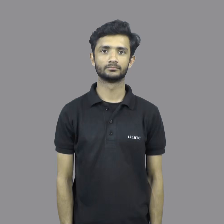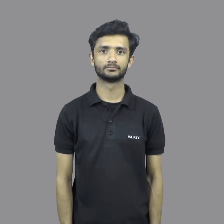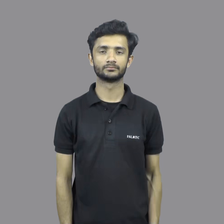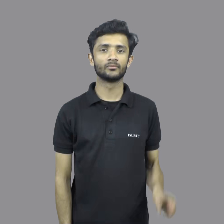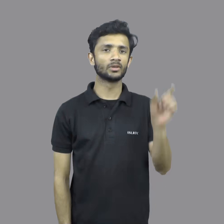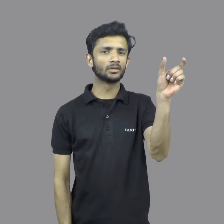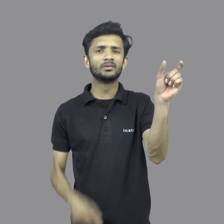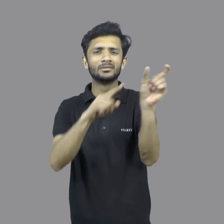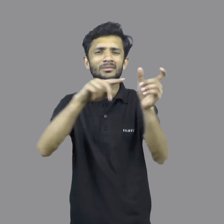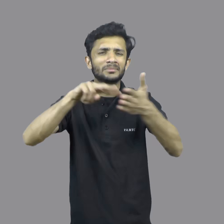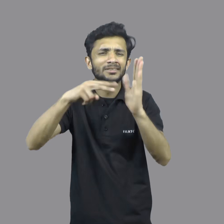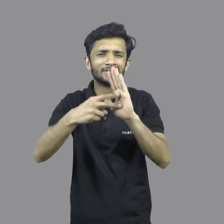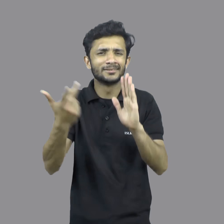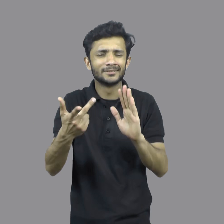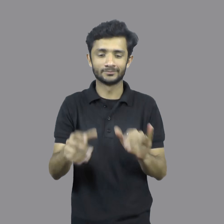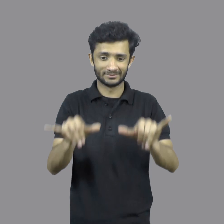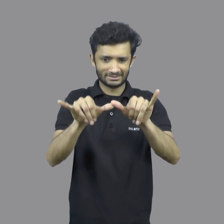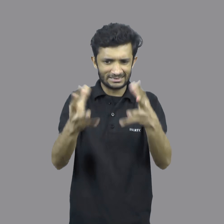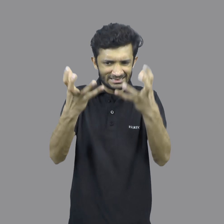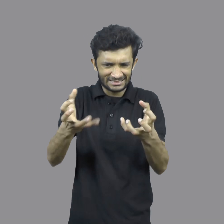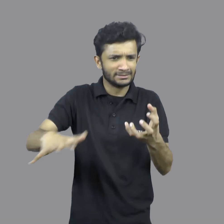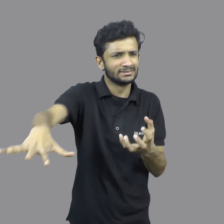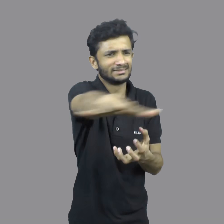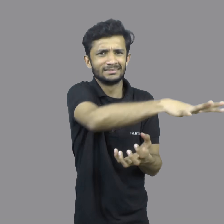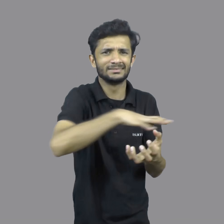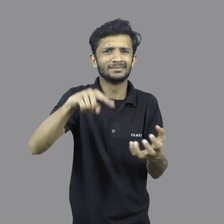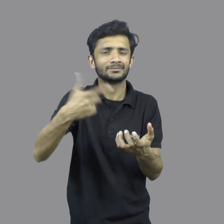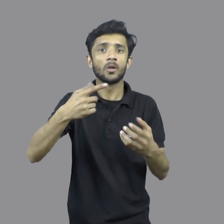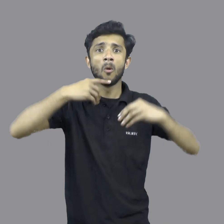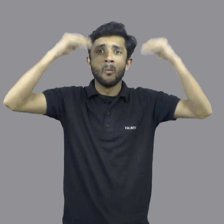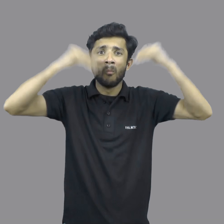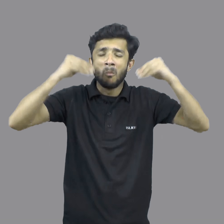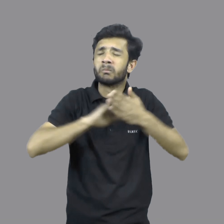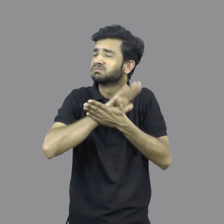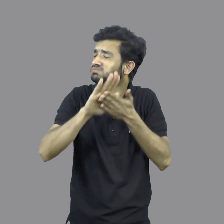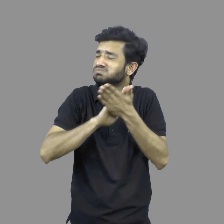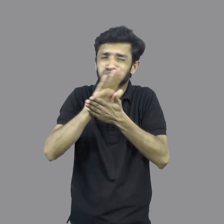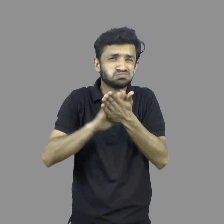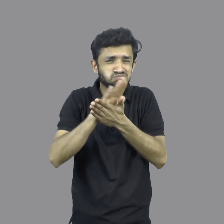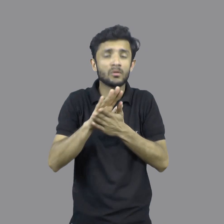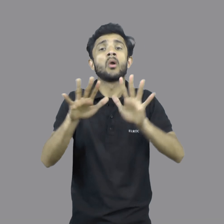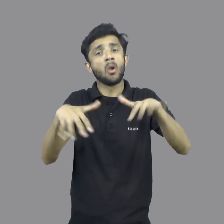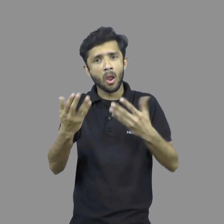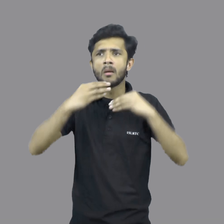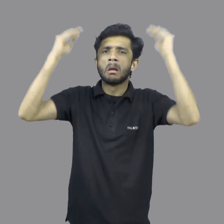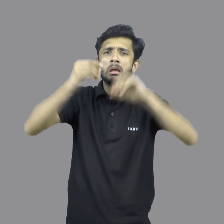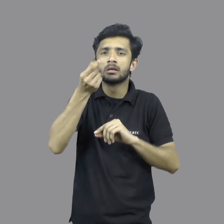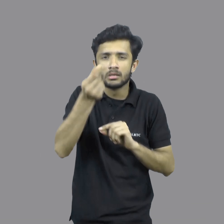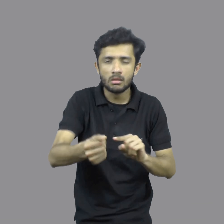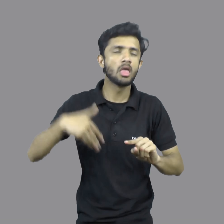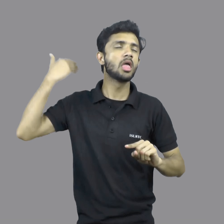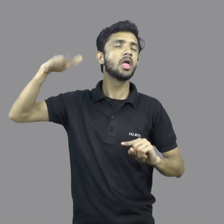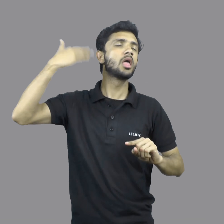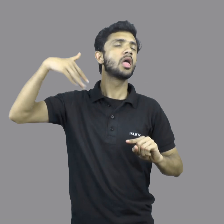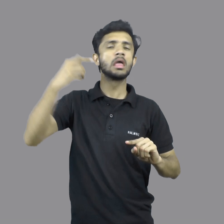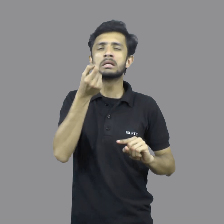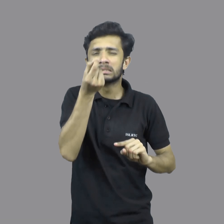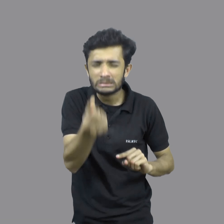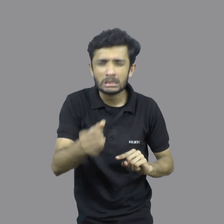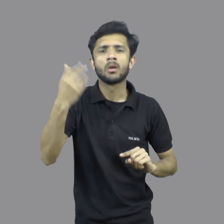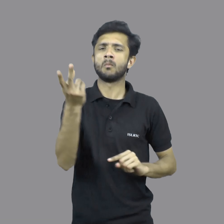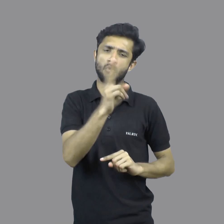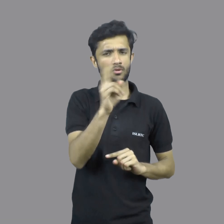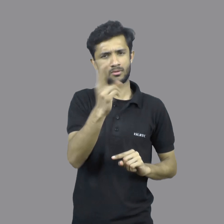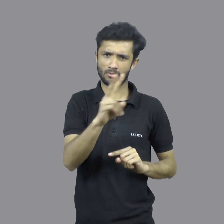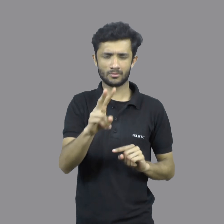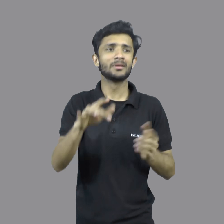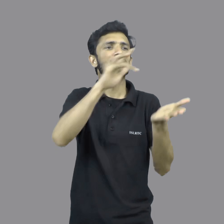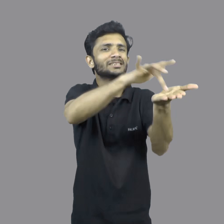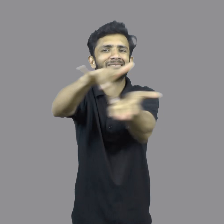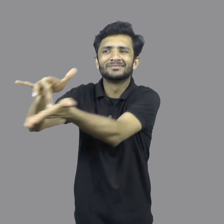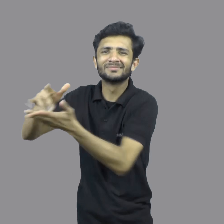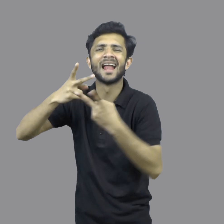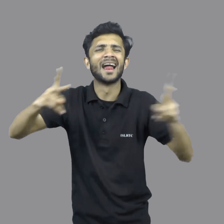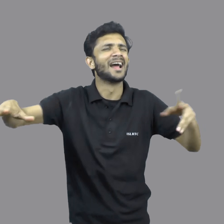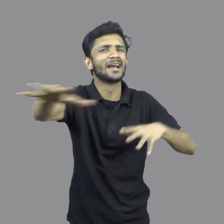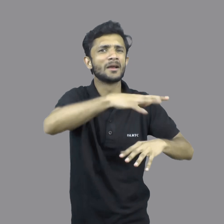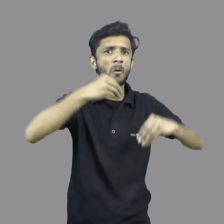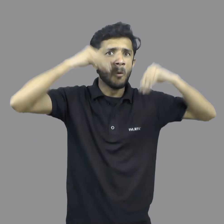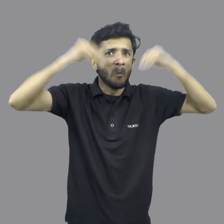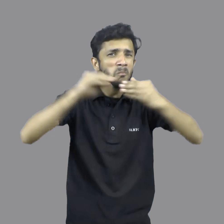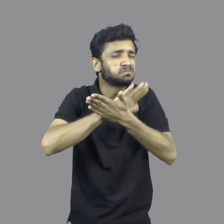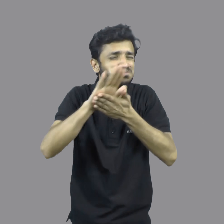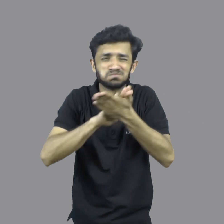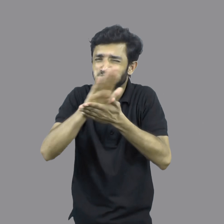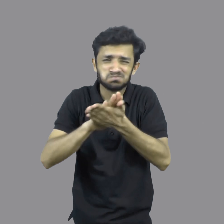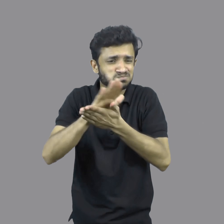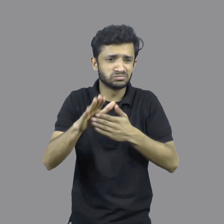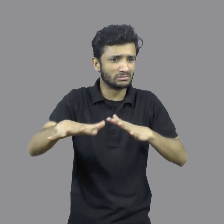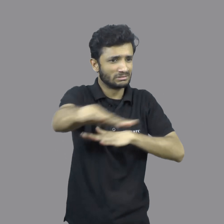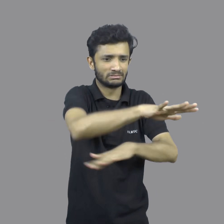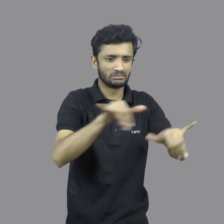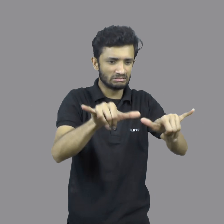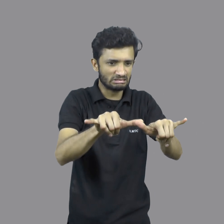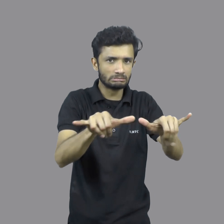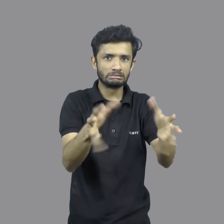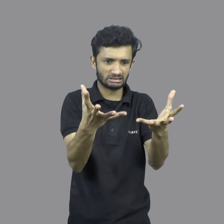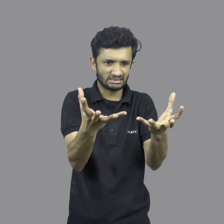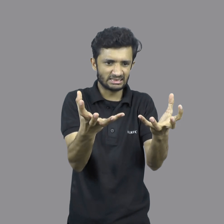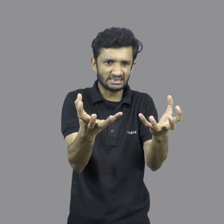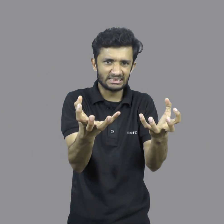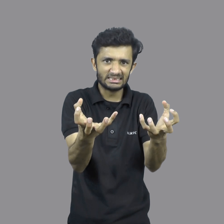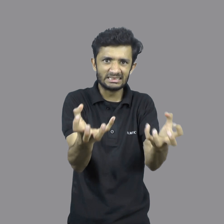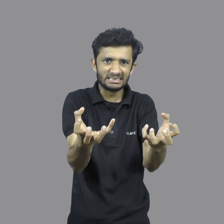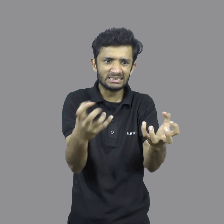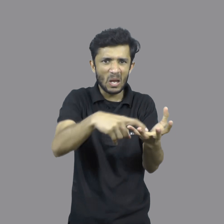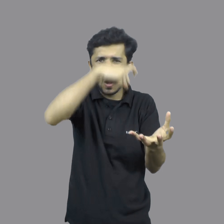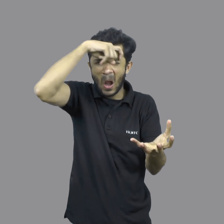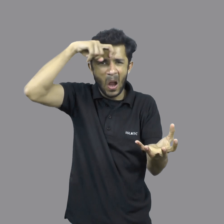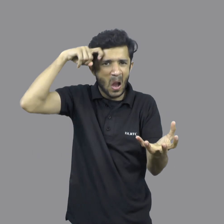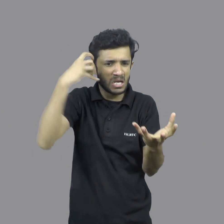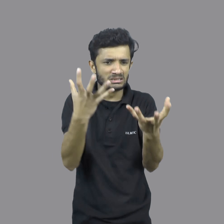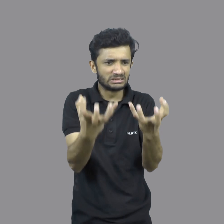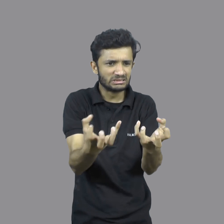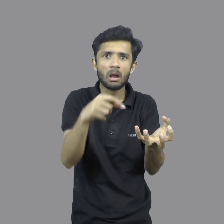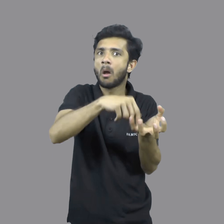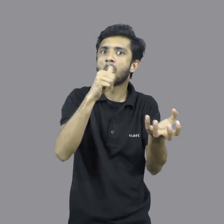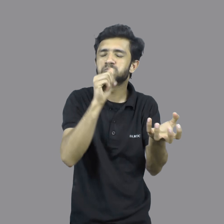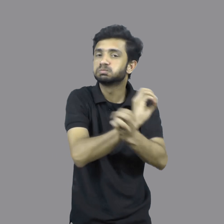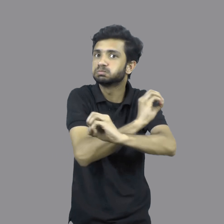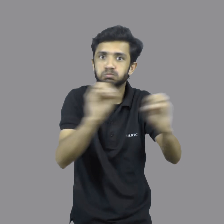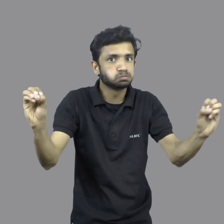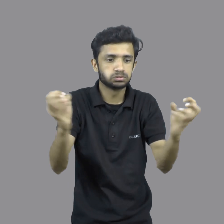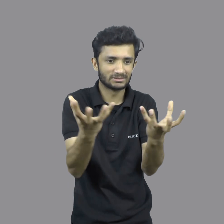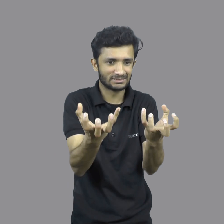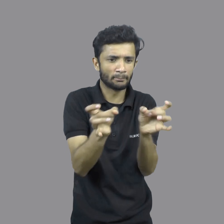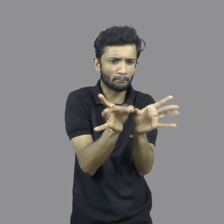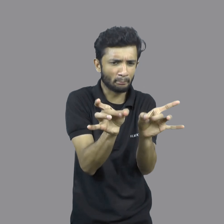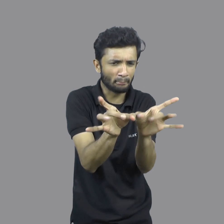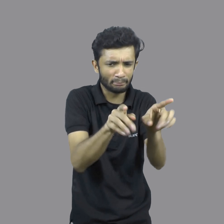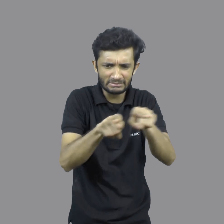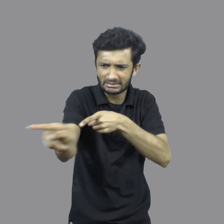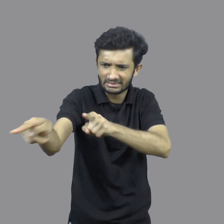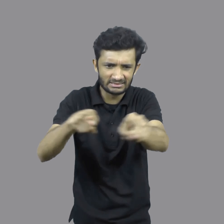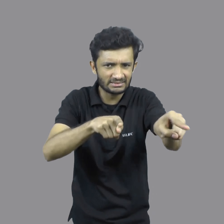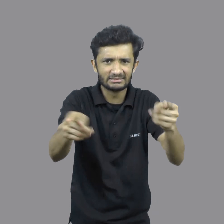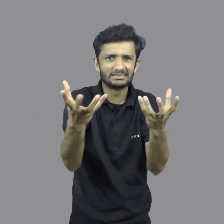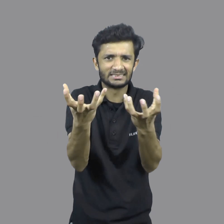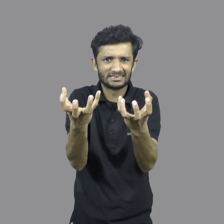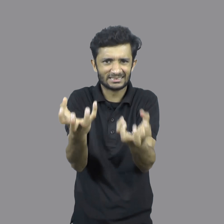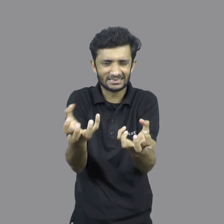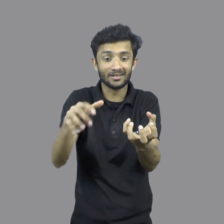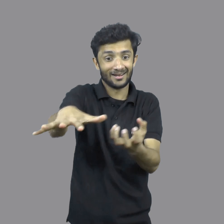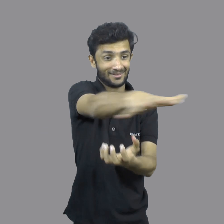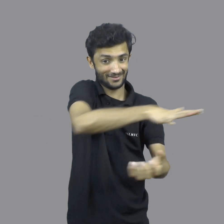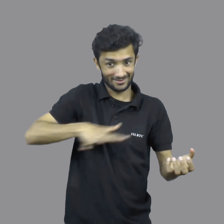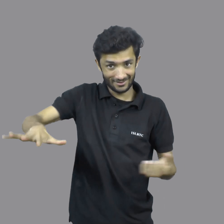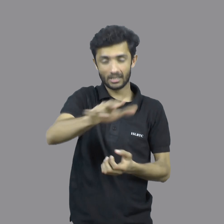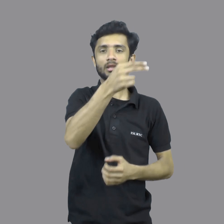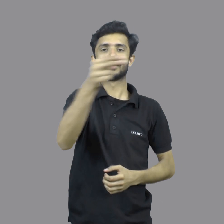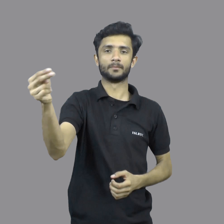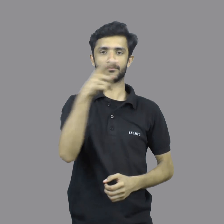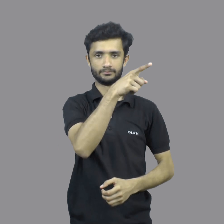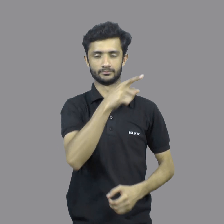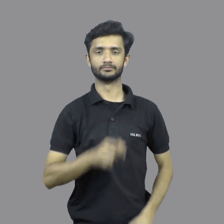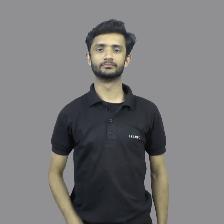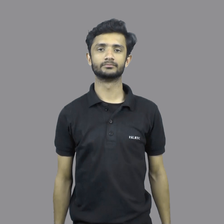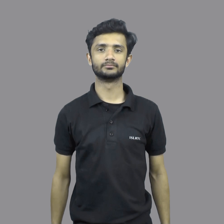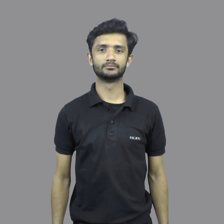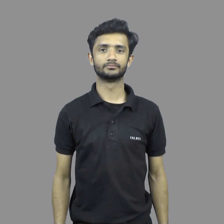Drought